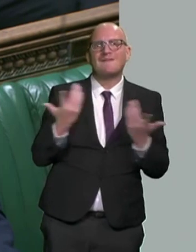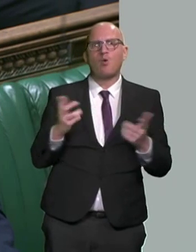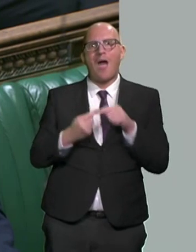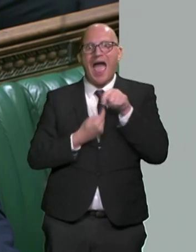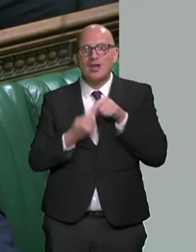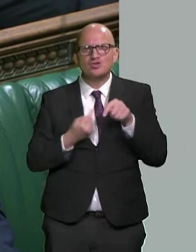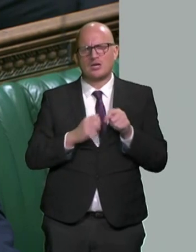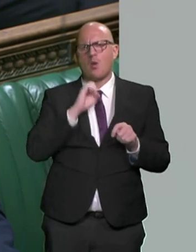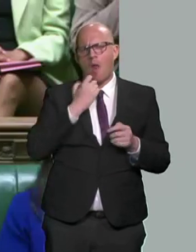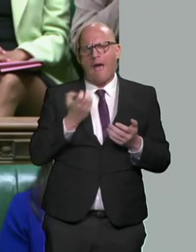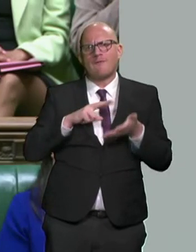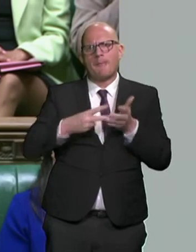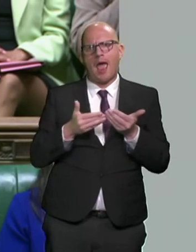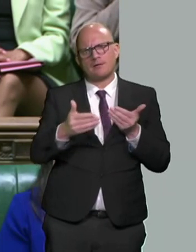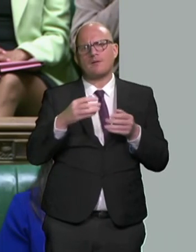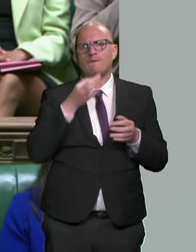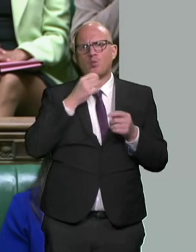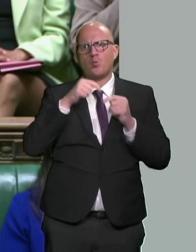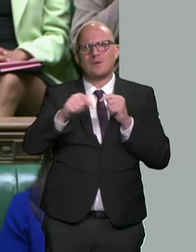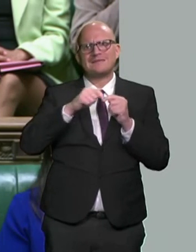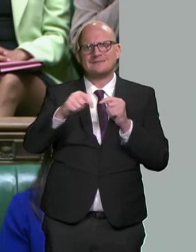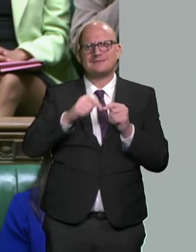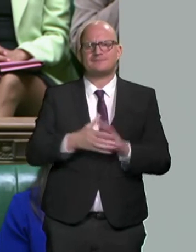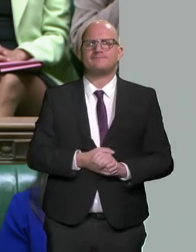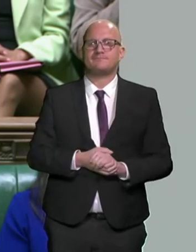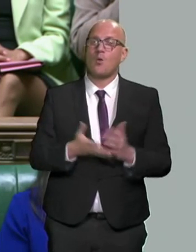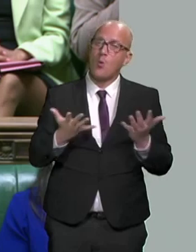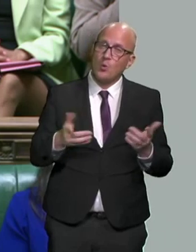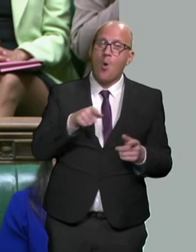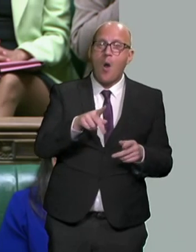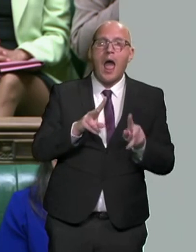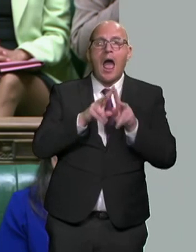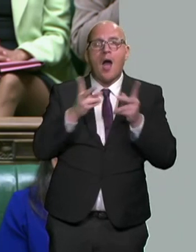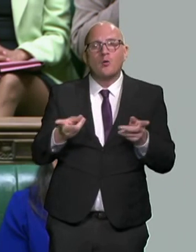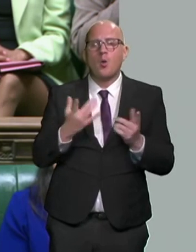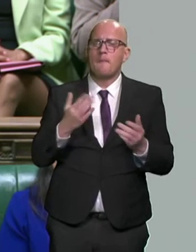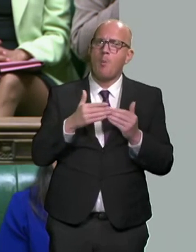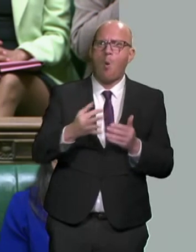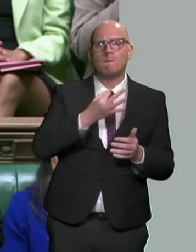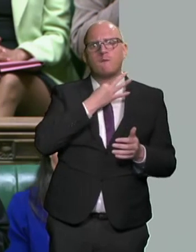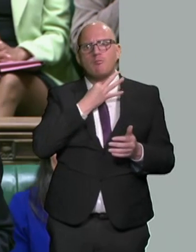Finally, I want to do more to help our most vulnerable households with rising costs.